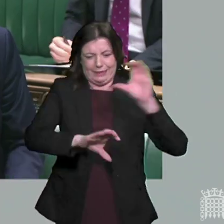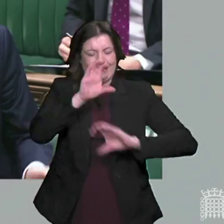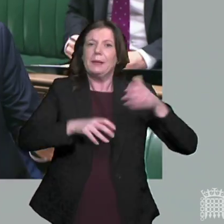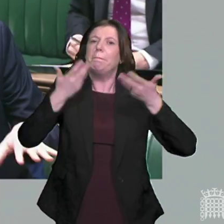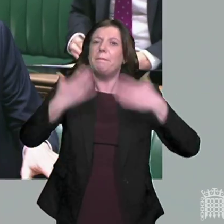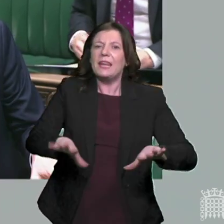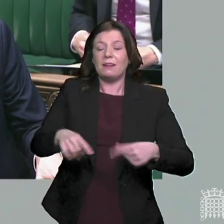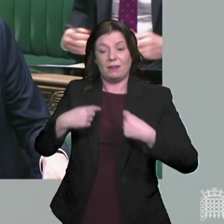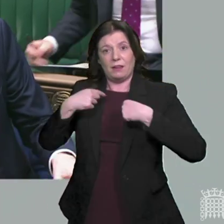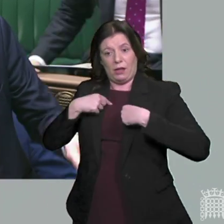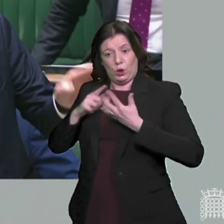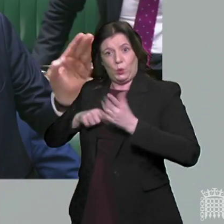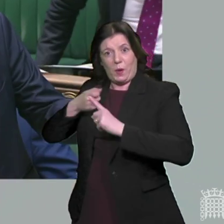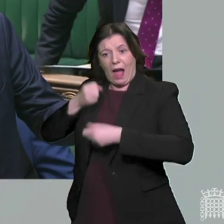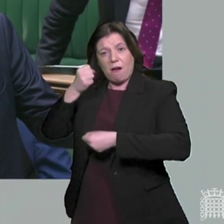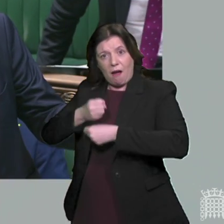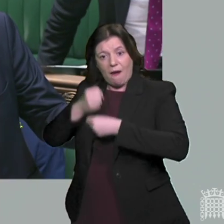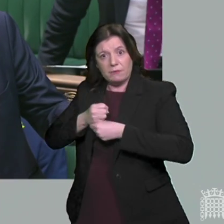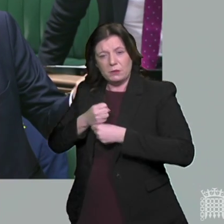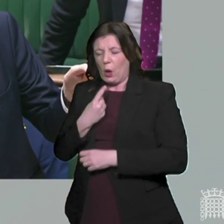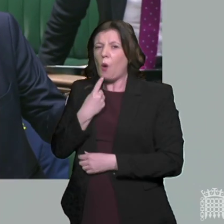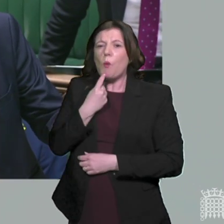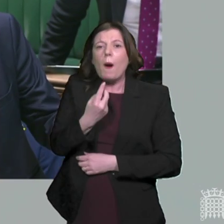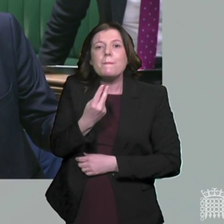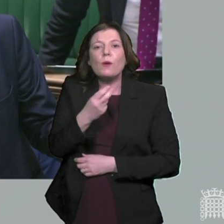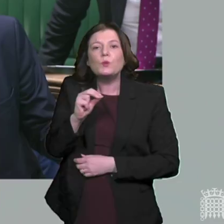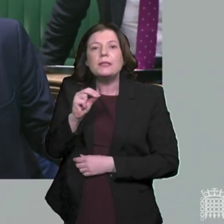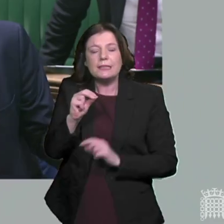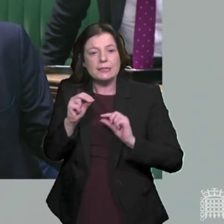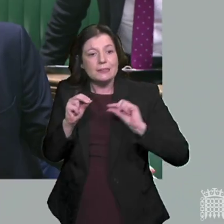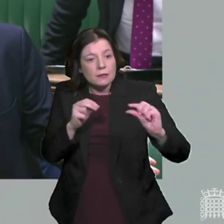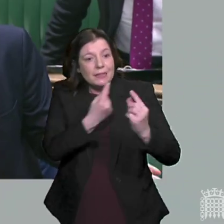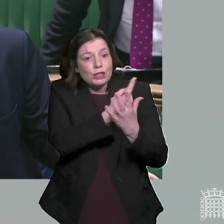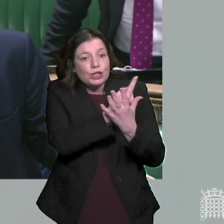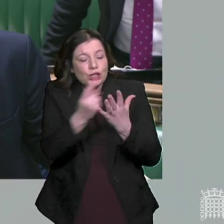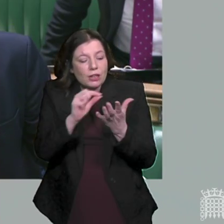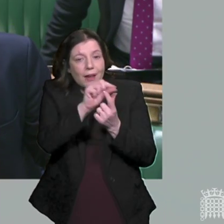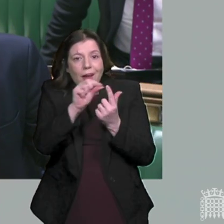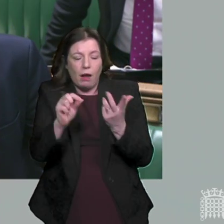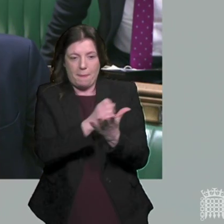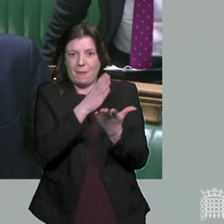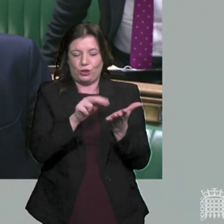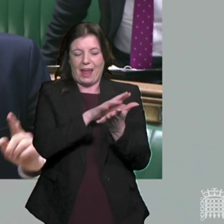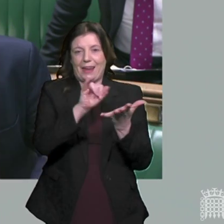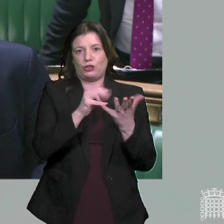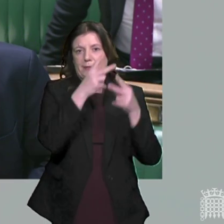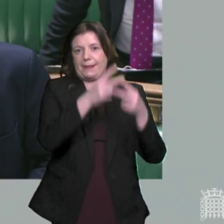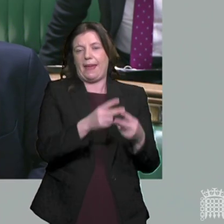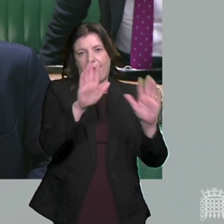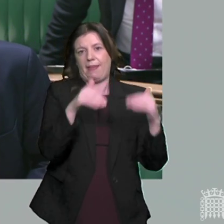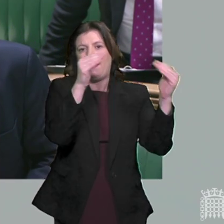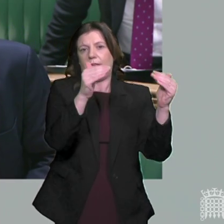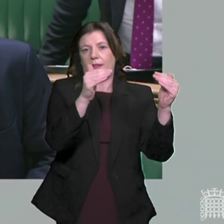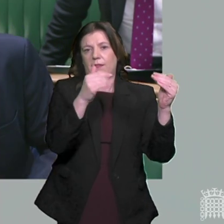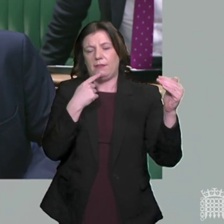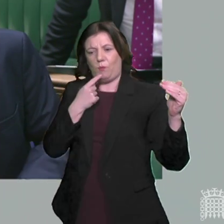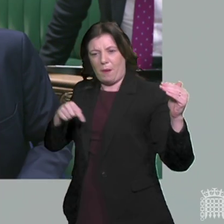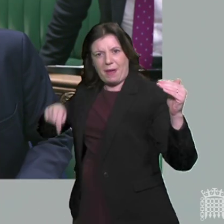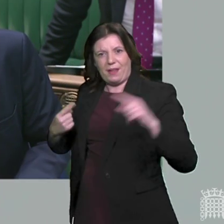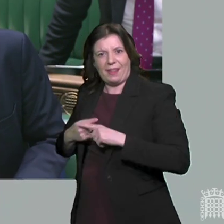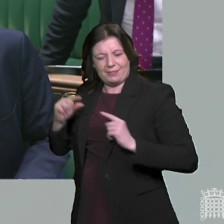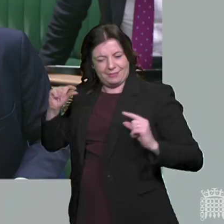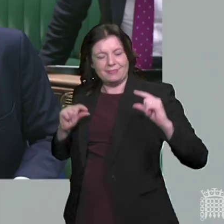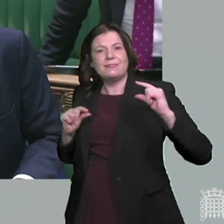The UK Government have also made certain that £1.20 is delivered per head of population for NHS care in Wales, as opposed to £1 in England.